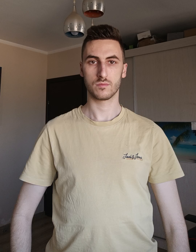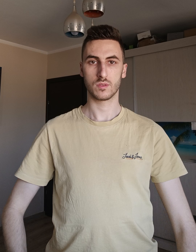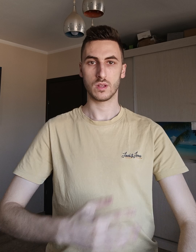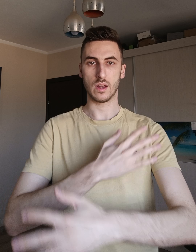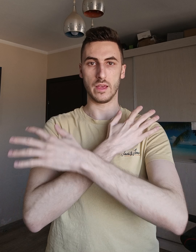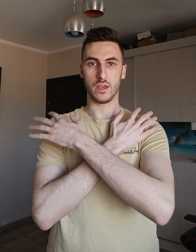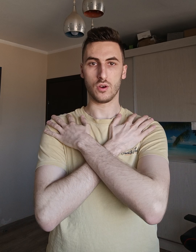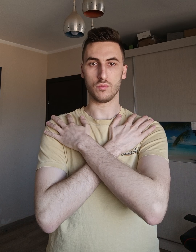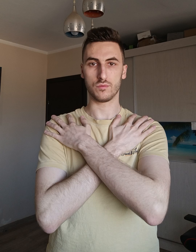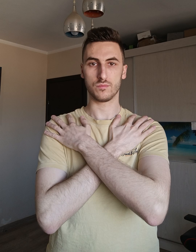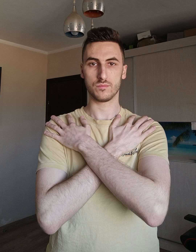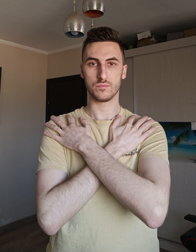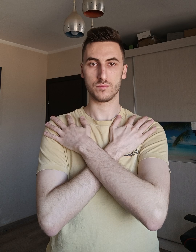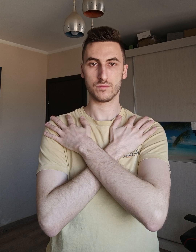לאהוב